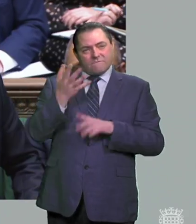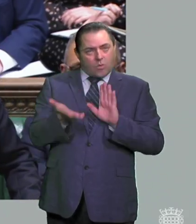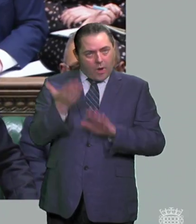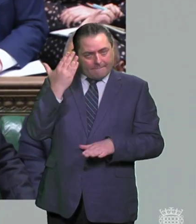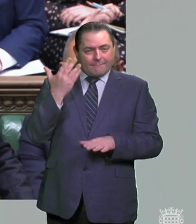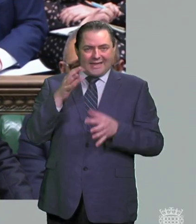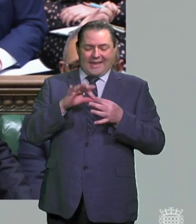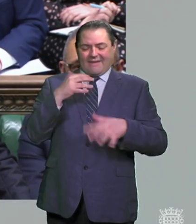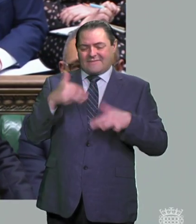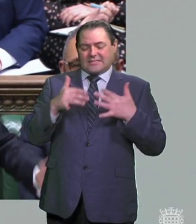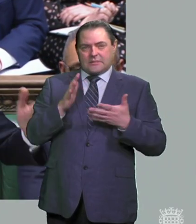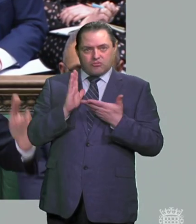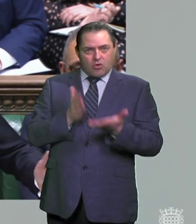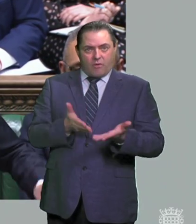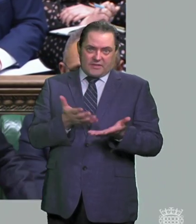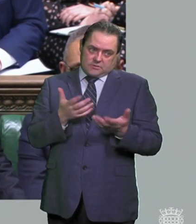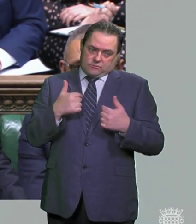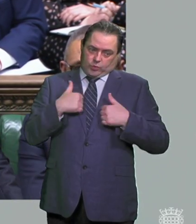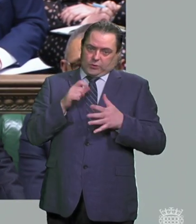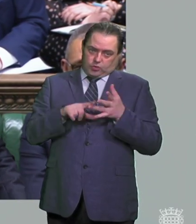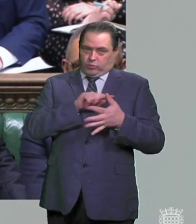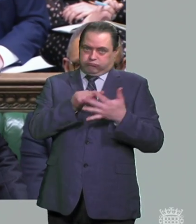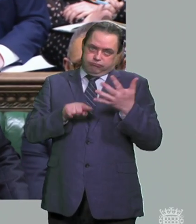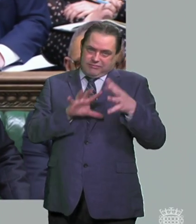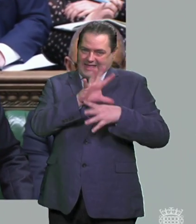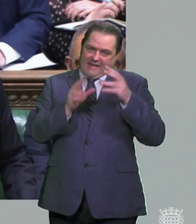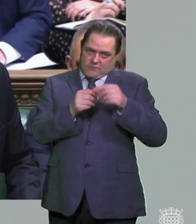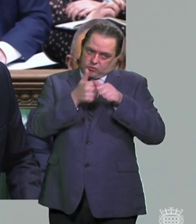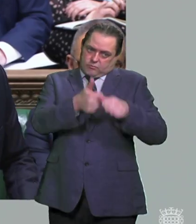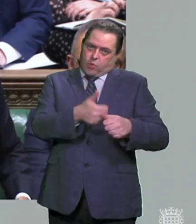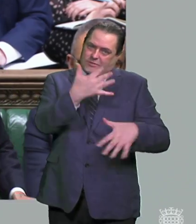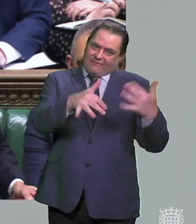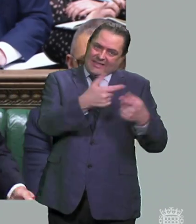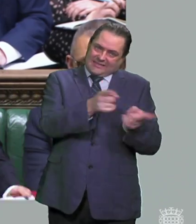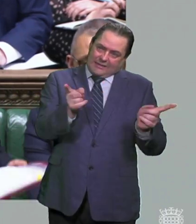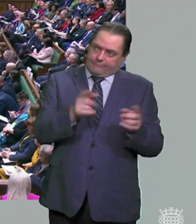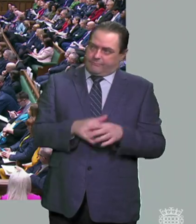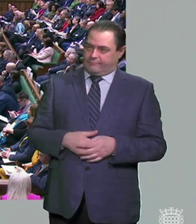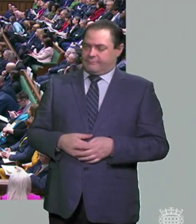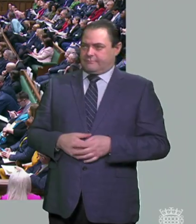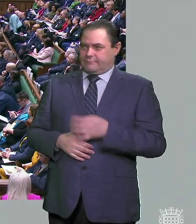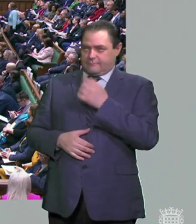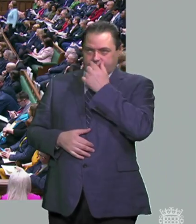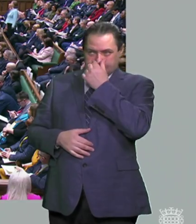That is a Conservative Government doing everything we can to support victims and tackle predators.